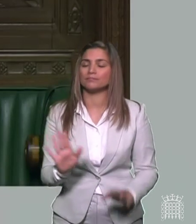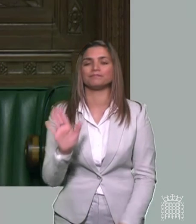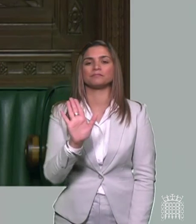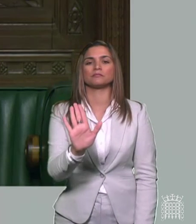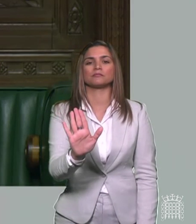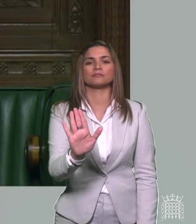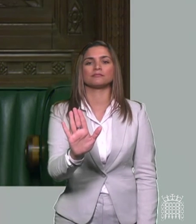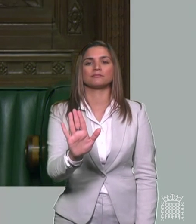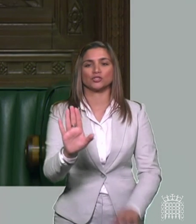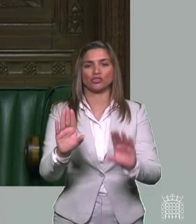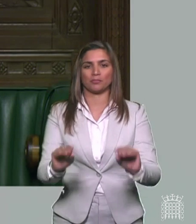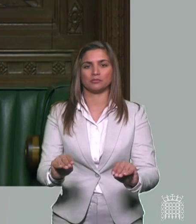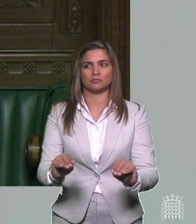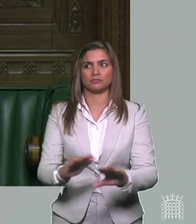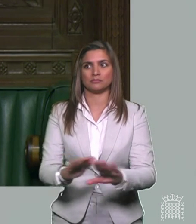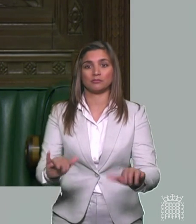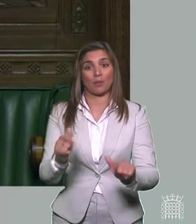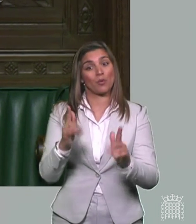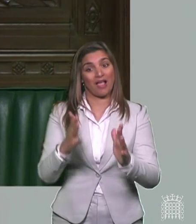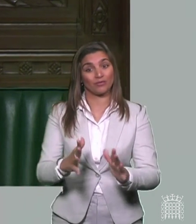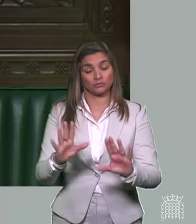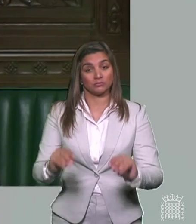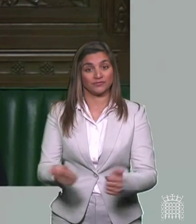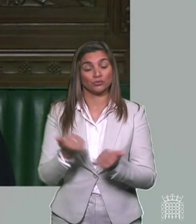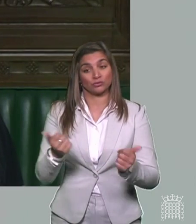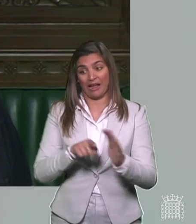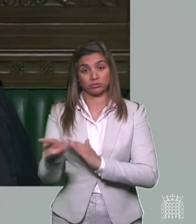That Peroni that was just asked about—the honourable Member might have to go and take it.